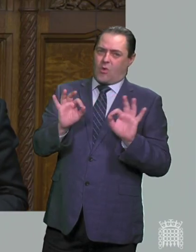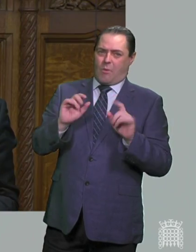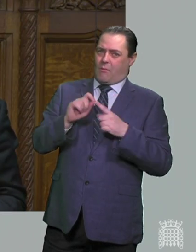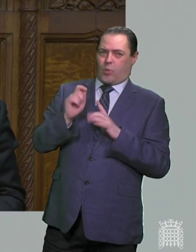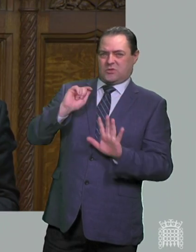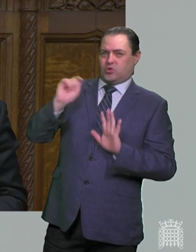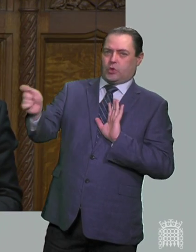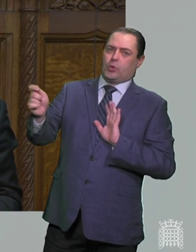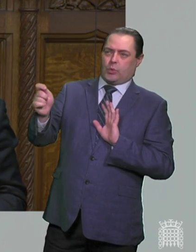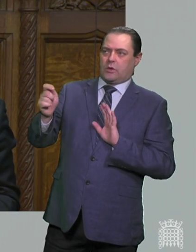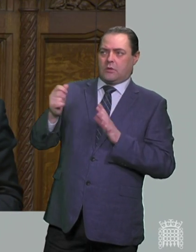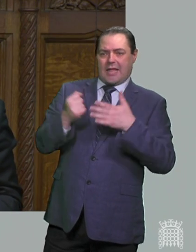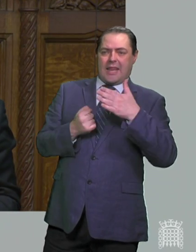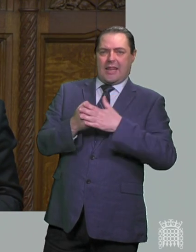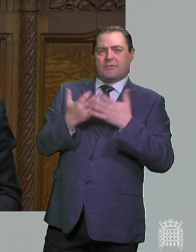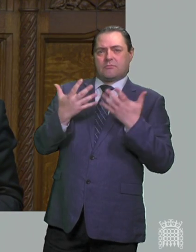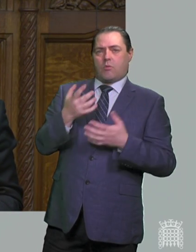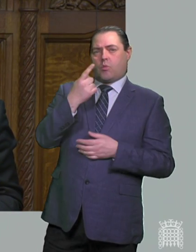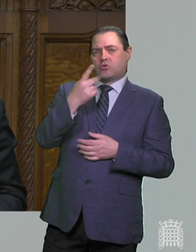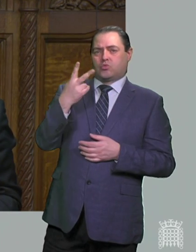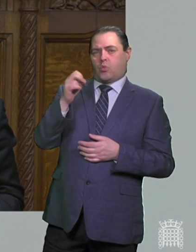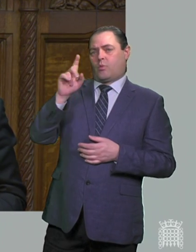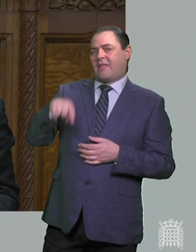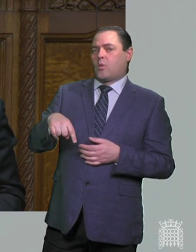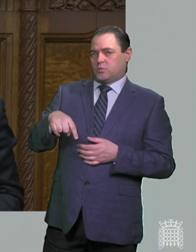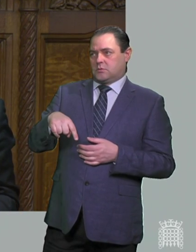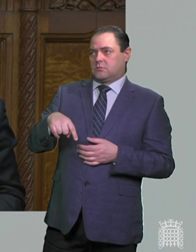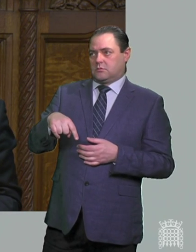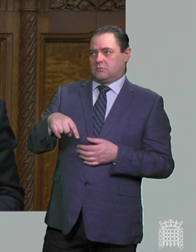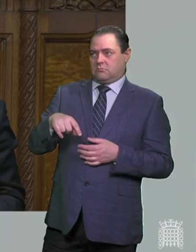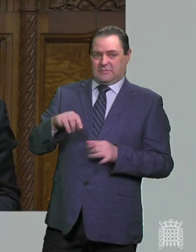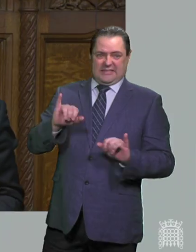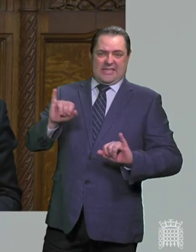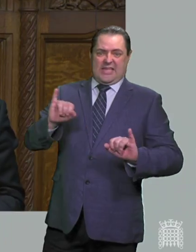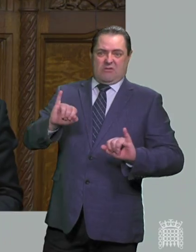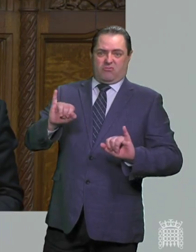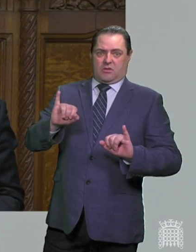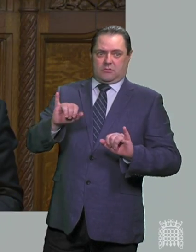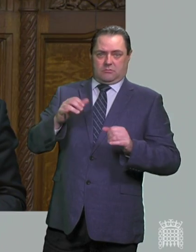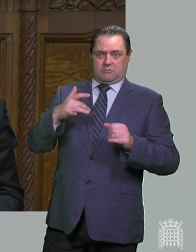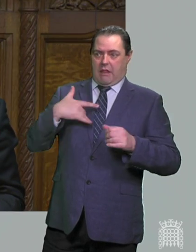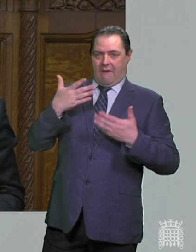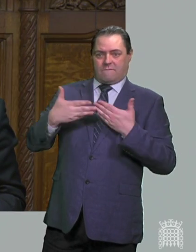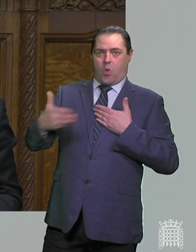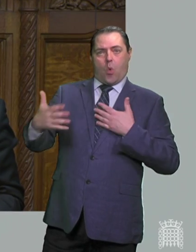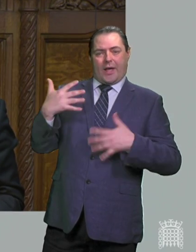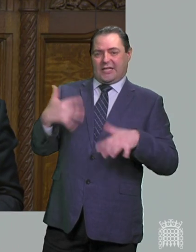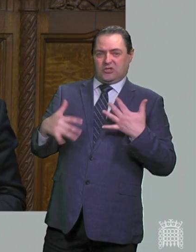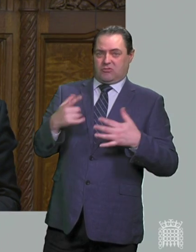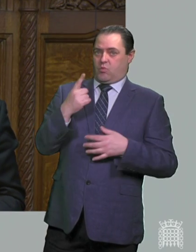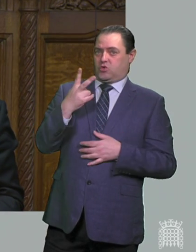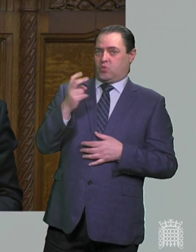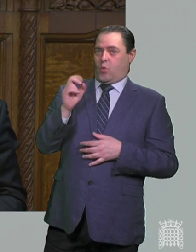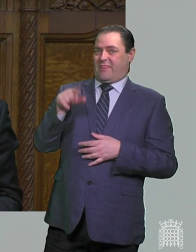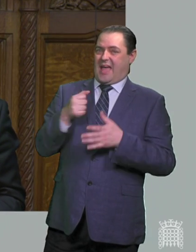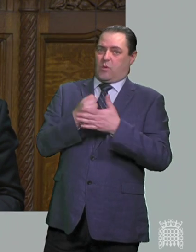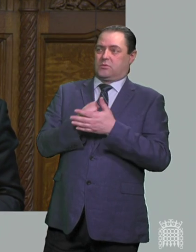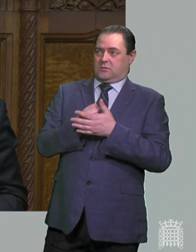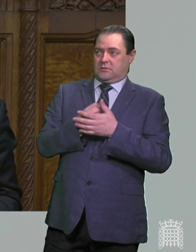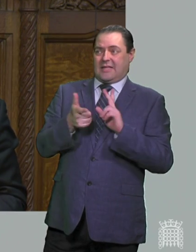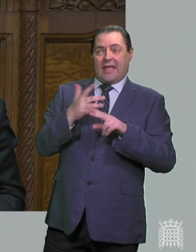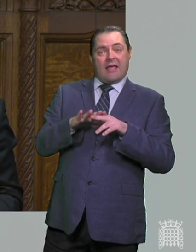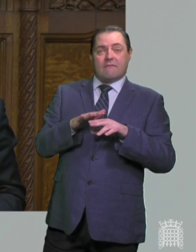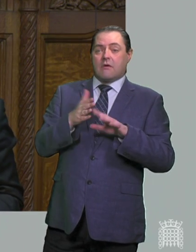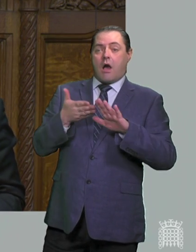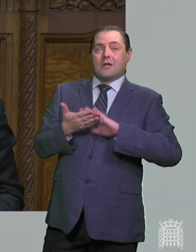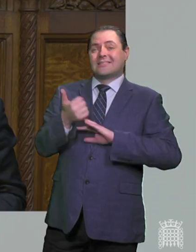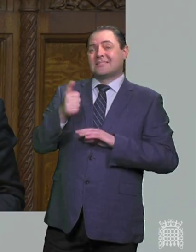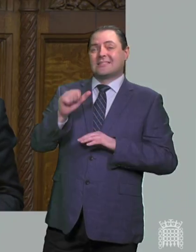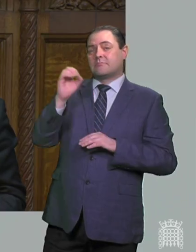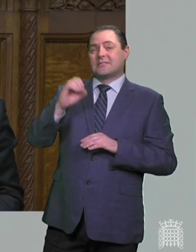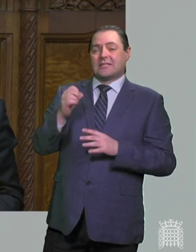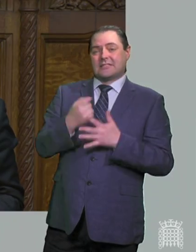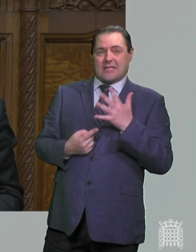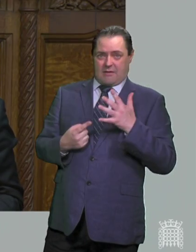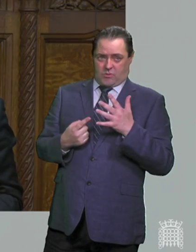The current limit on compensation is £120,000, even for very serious and lifelong injury, and anyone who is disabled by less than 60% gets nothing at all.